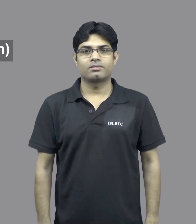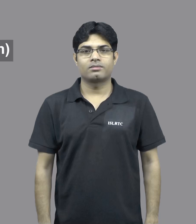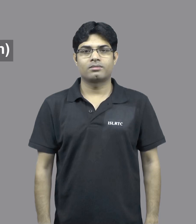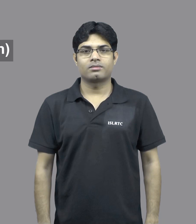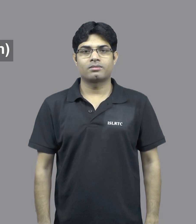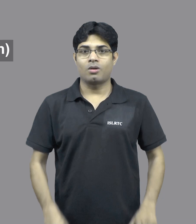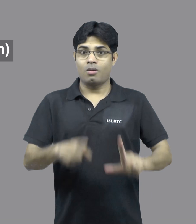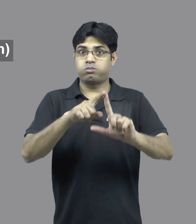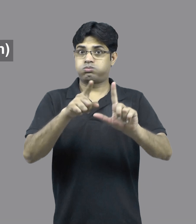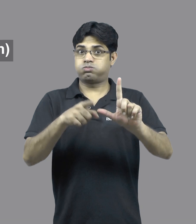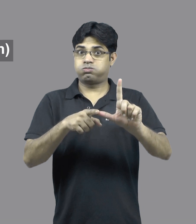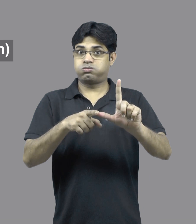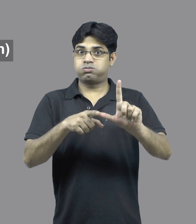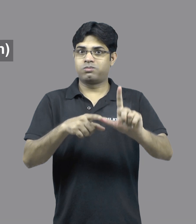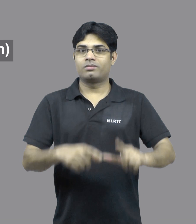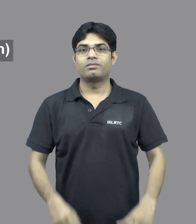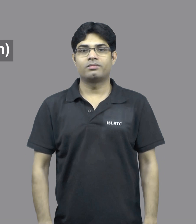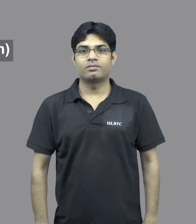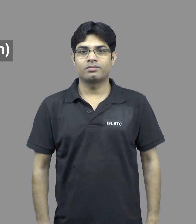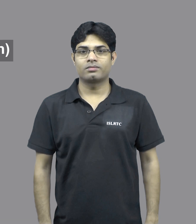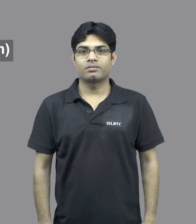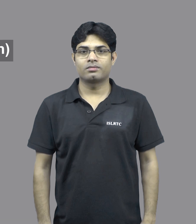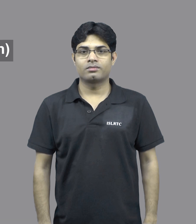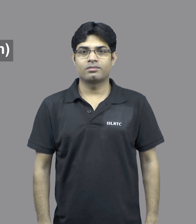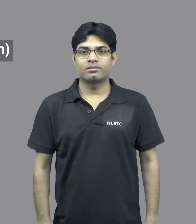Full (Stomach)